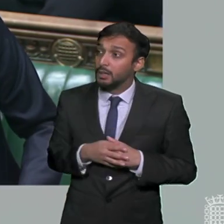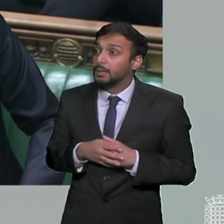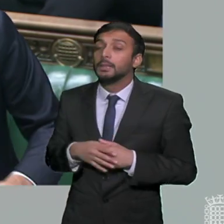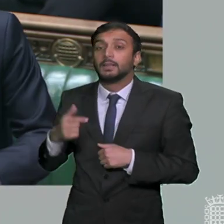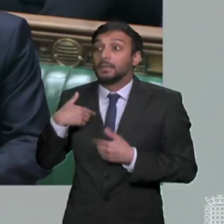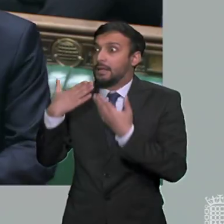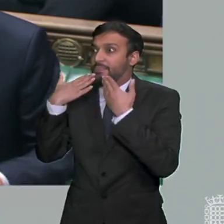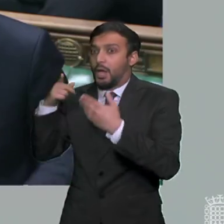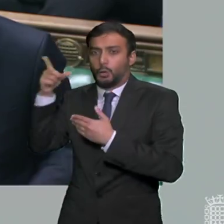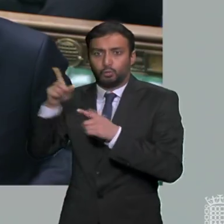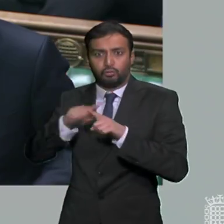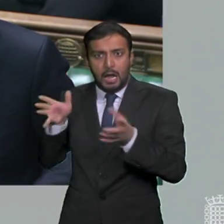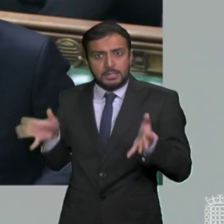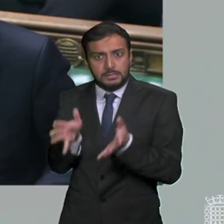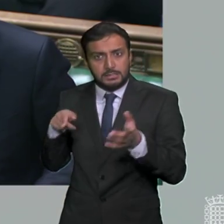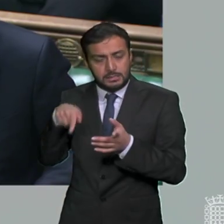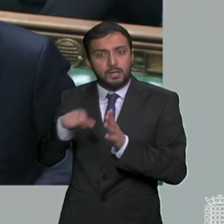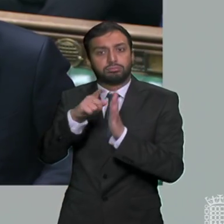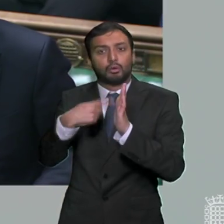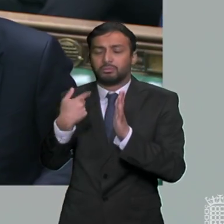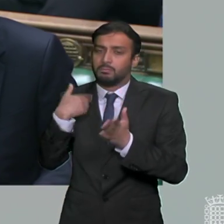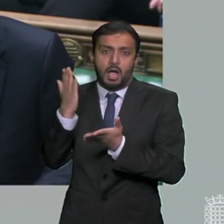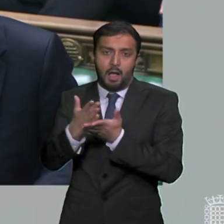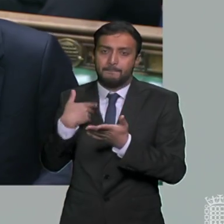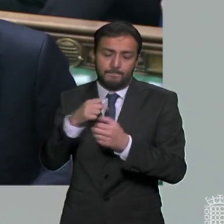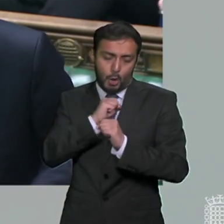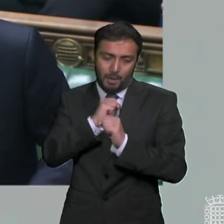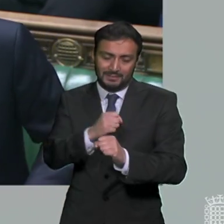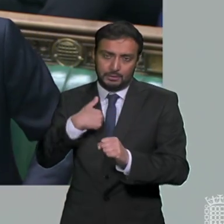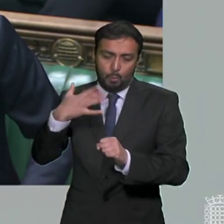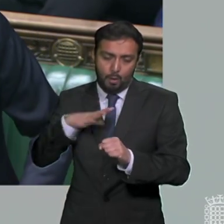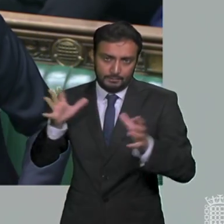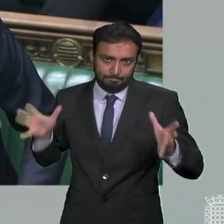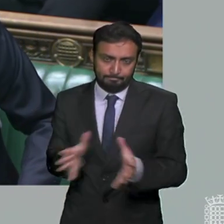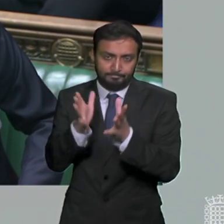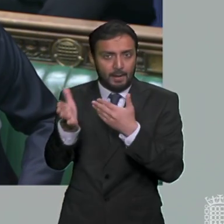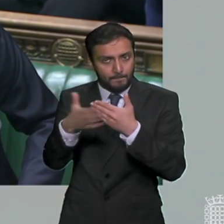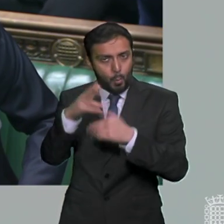We are fully committed to securing investment to grow our electric vehicle supply chain.